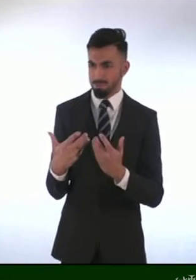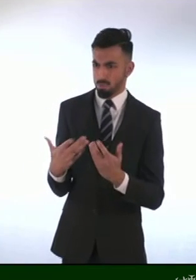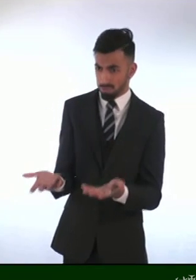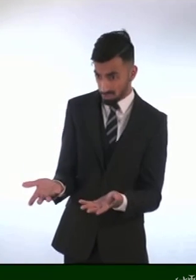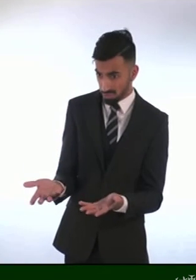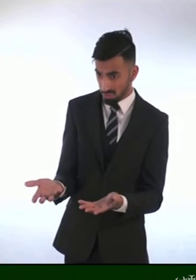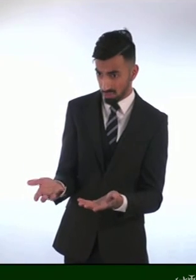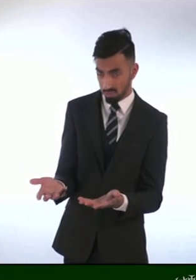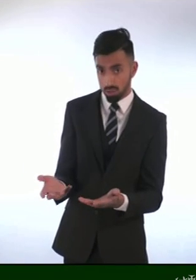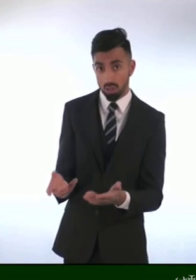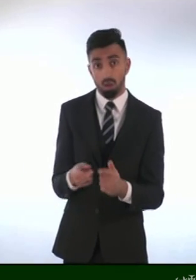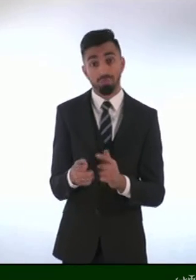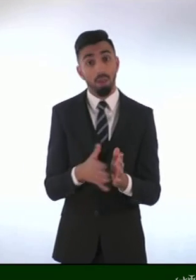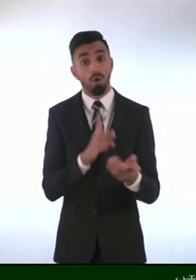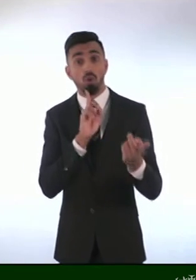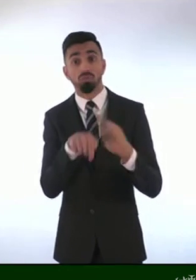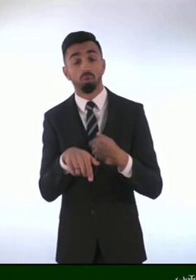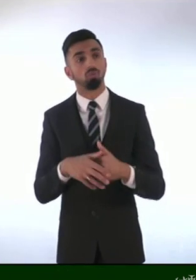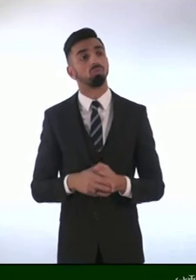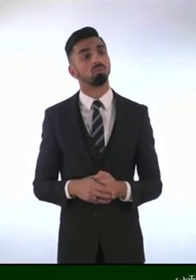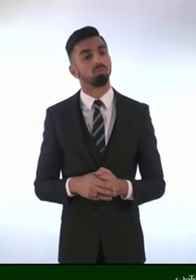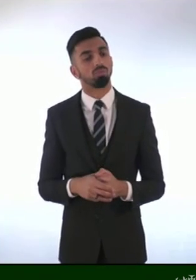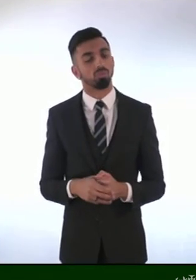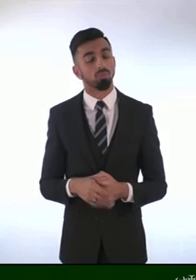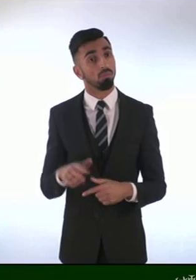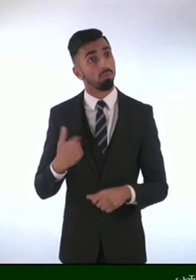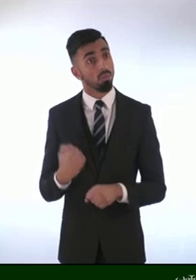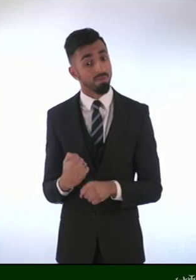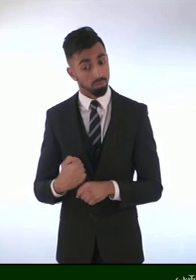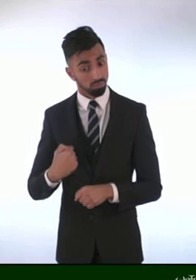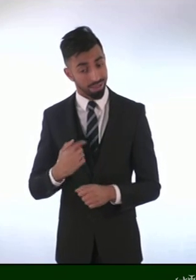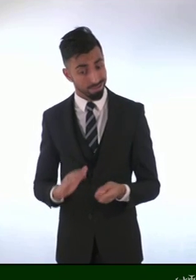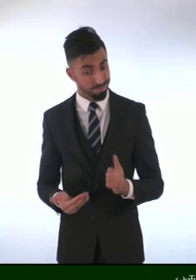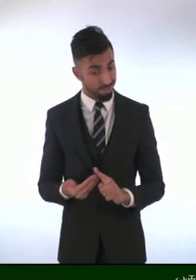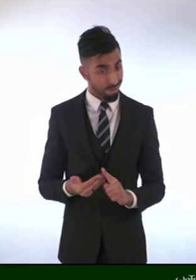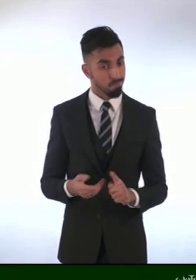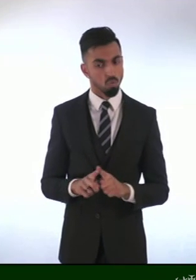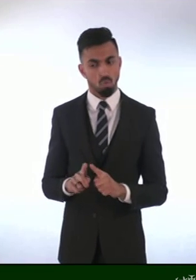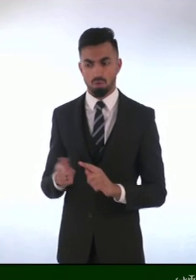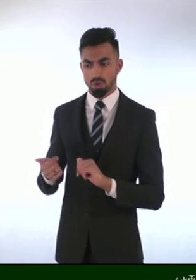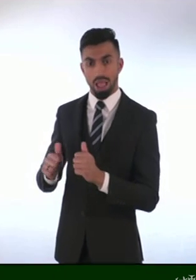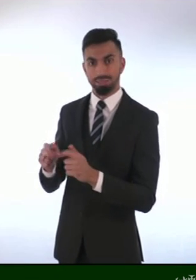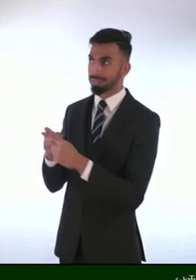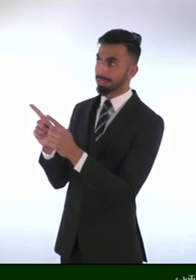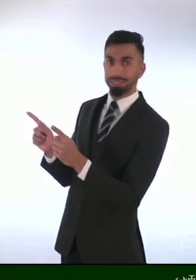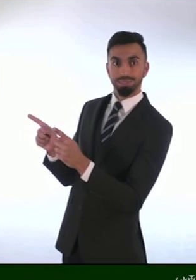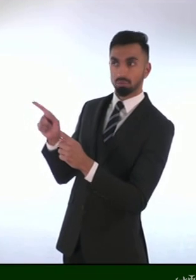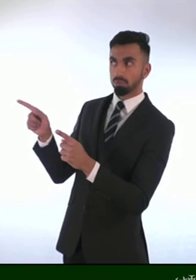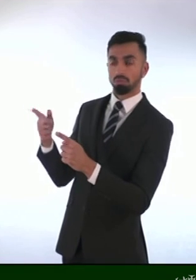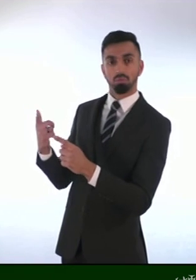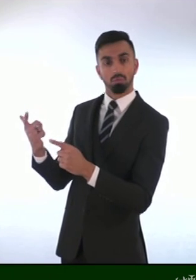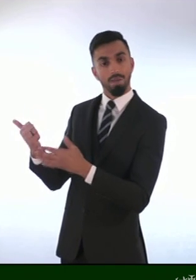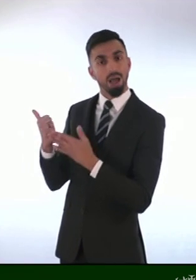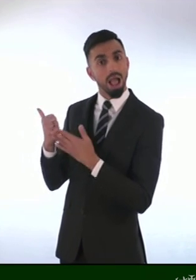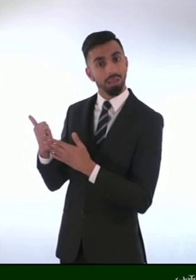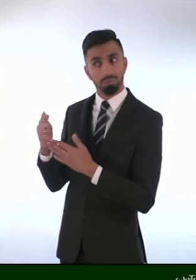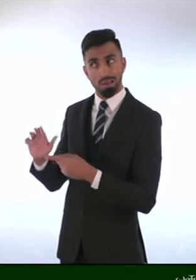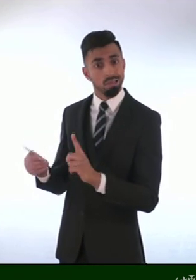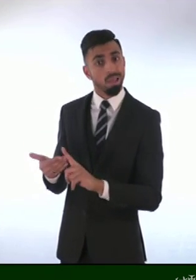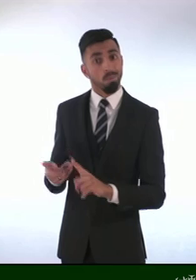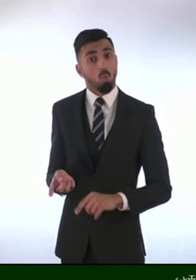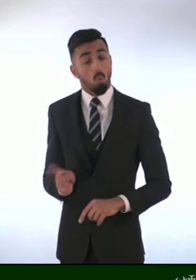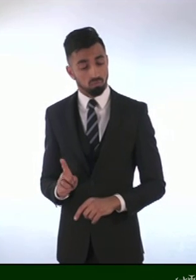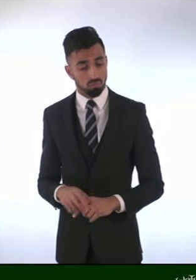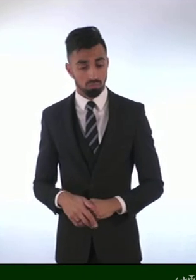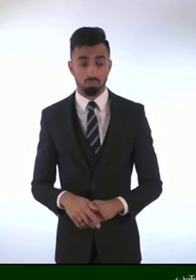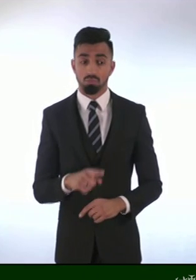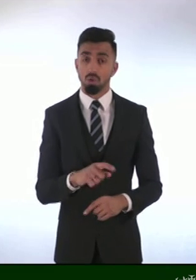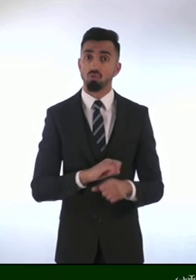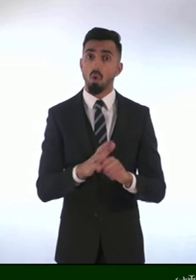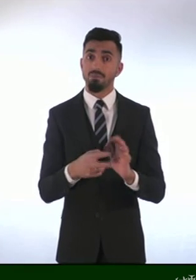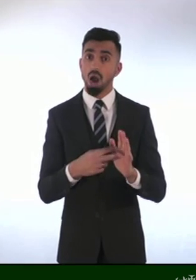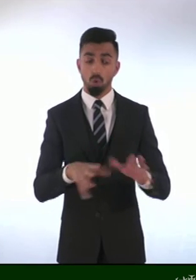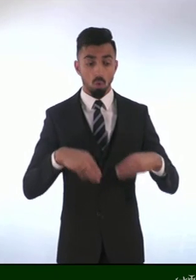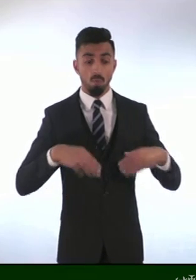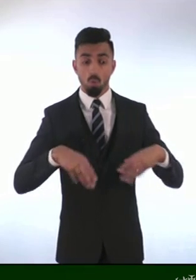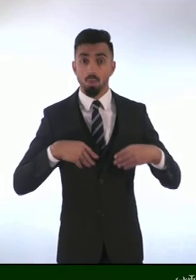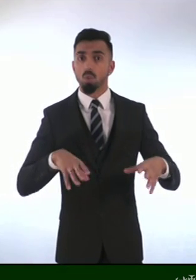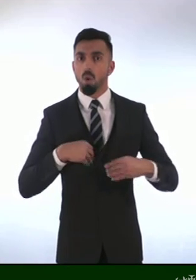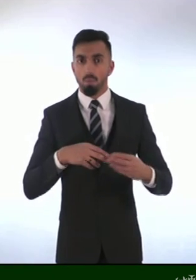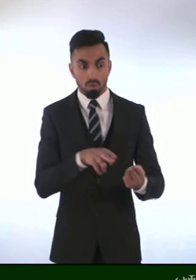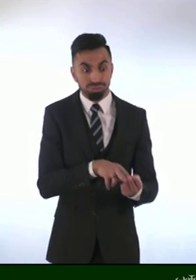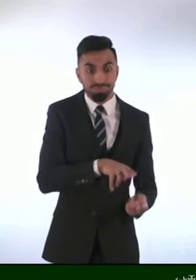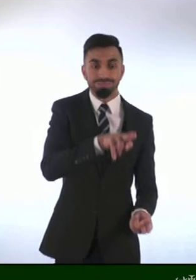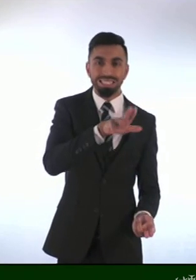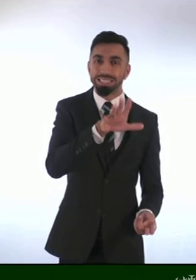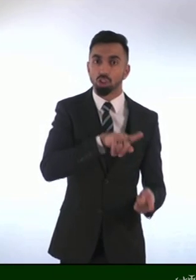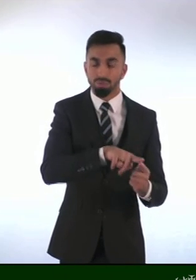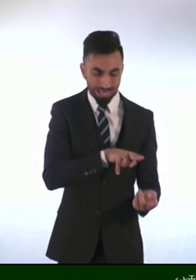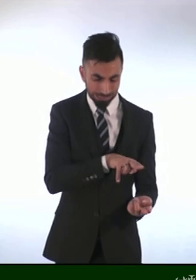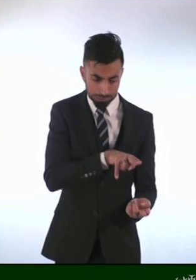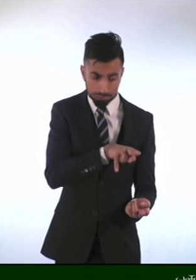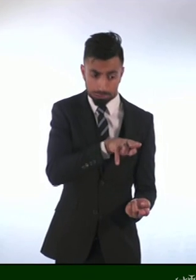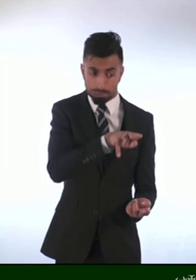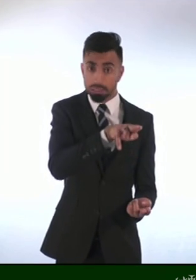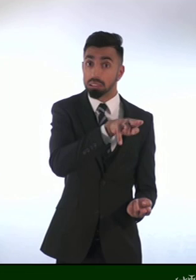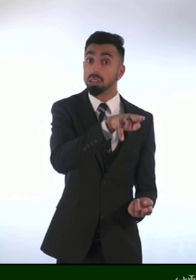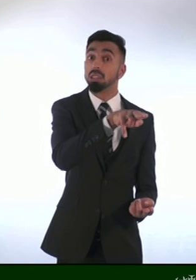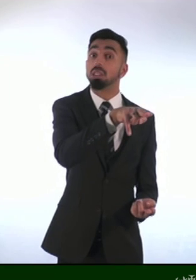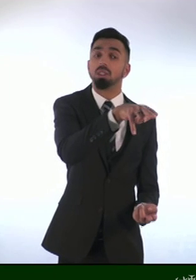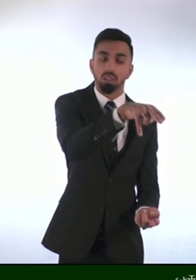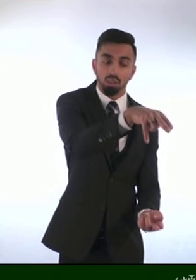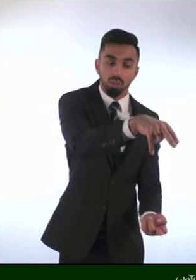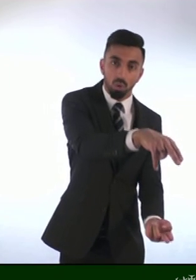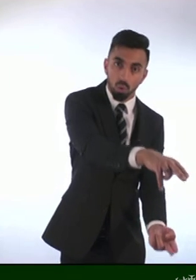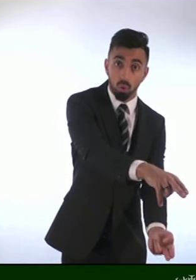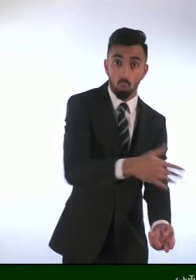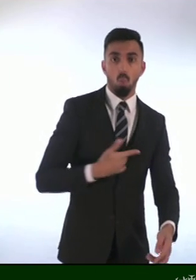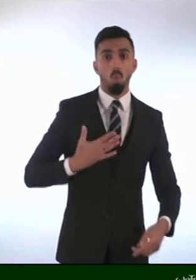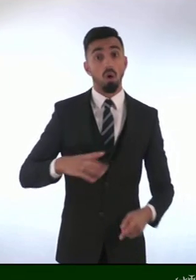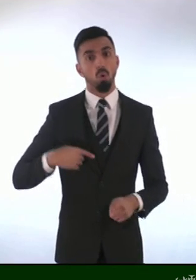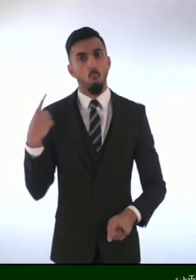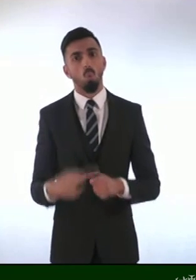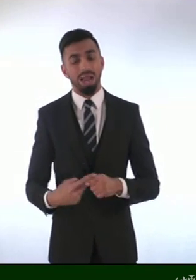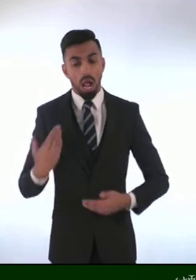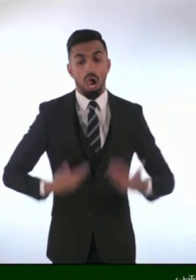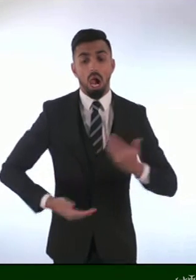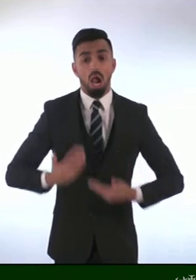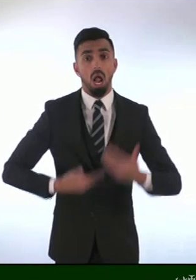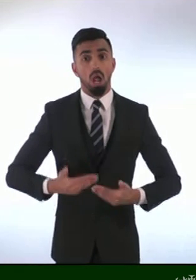The objective of the Government and of our scientific advisers is to depress the peak of the epidemic, to ensure that we get through it, so that we come out on the other side, and that we do that as fast as possible.